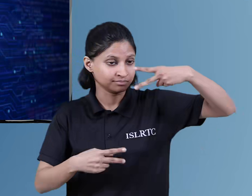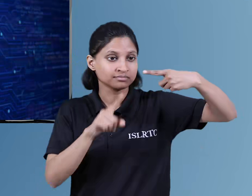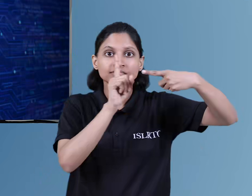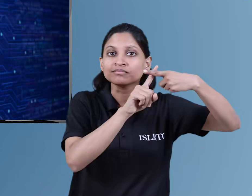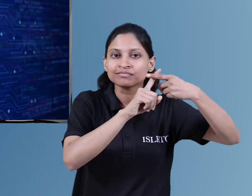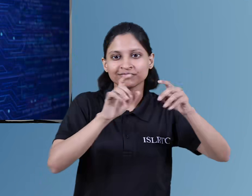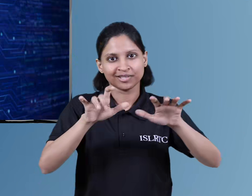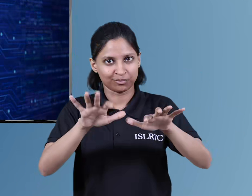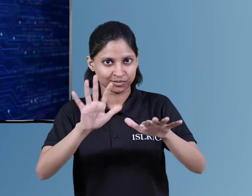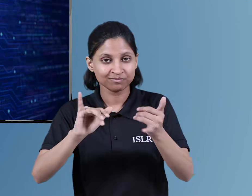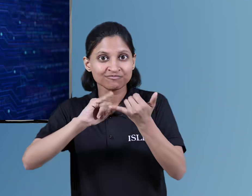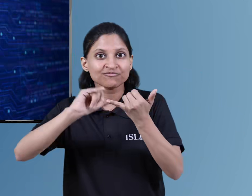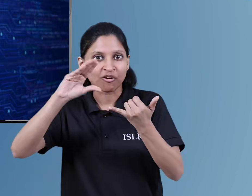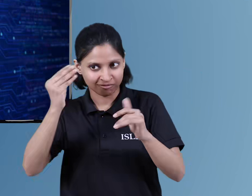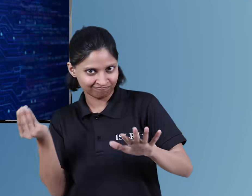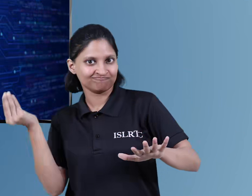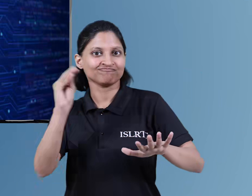Malicious software